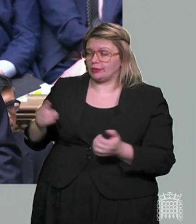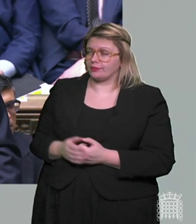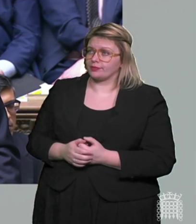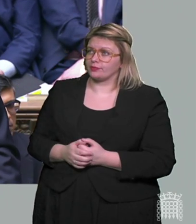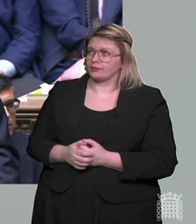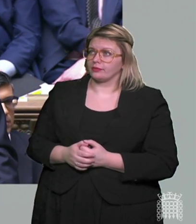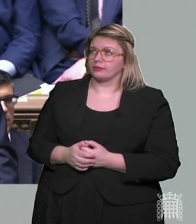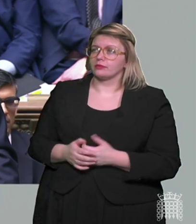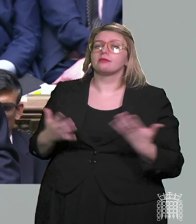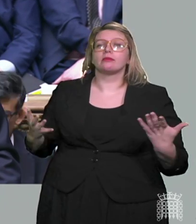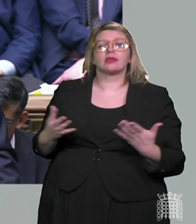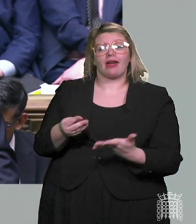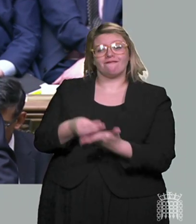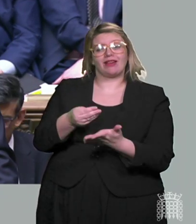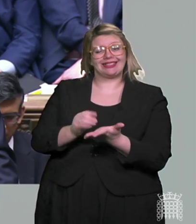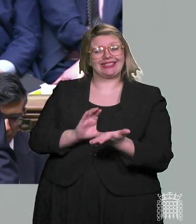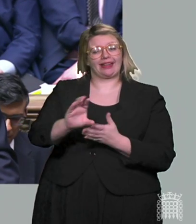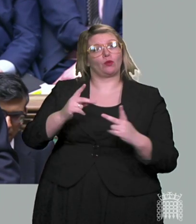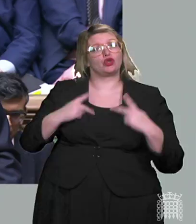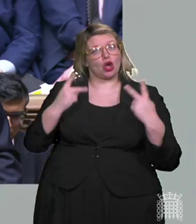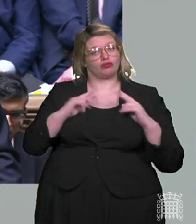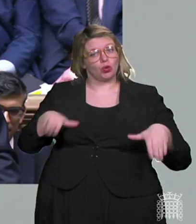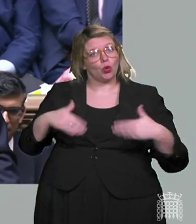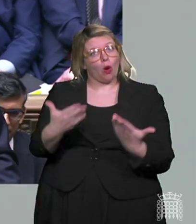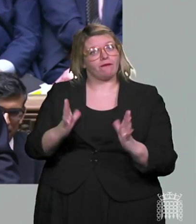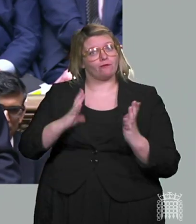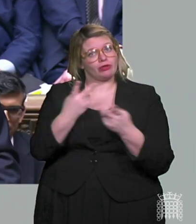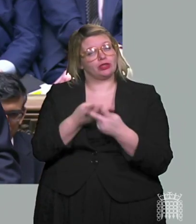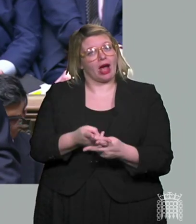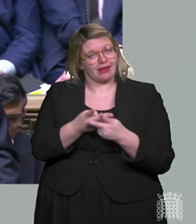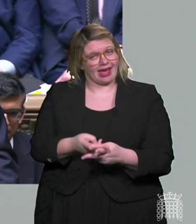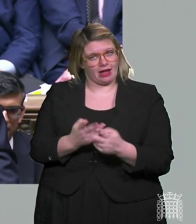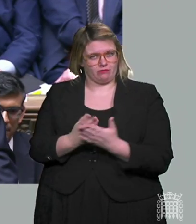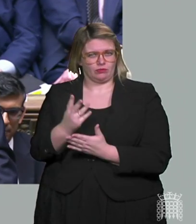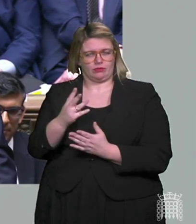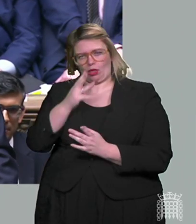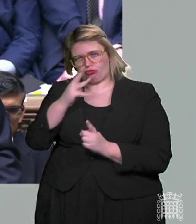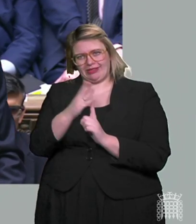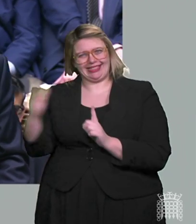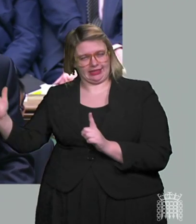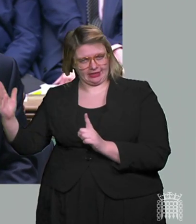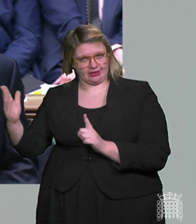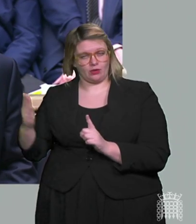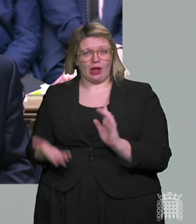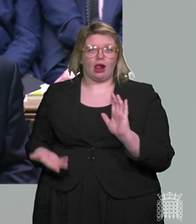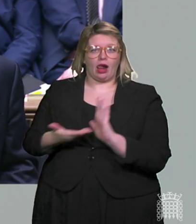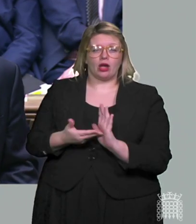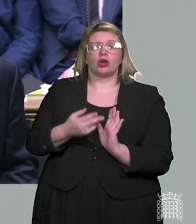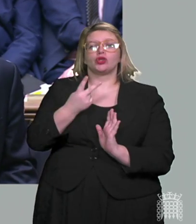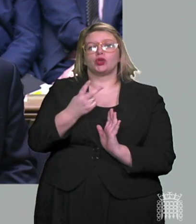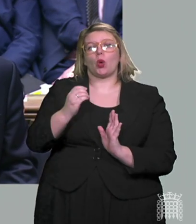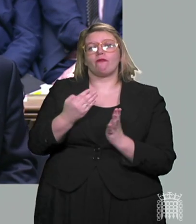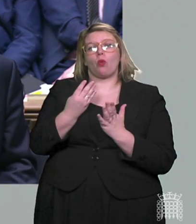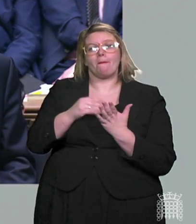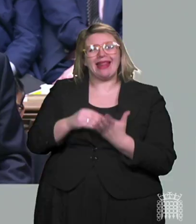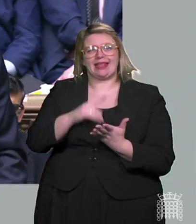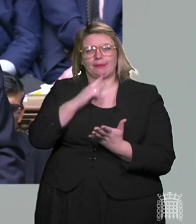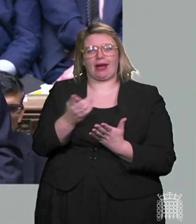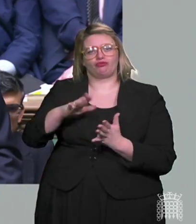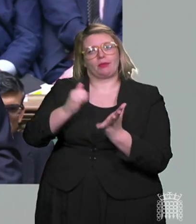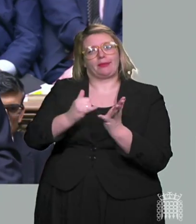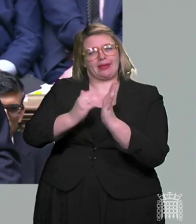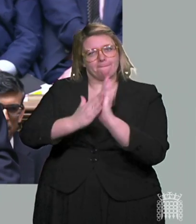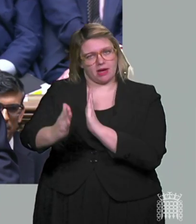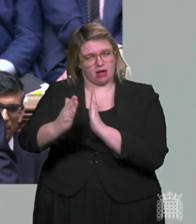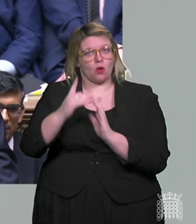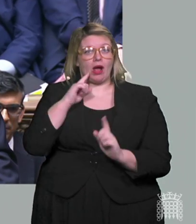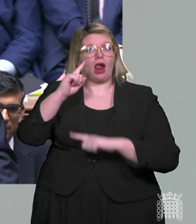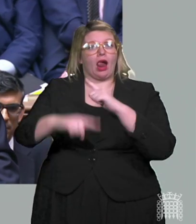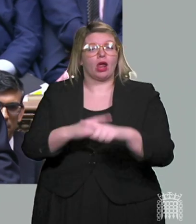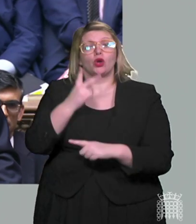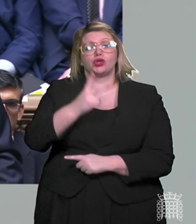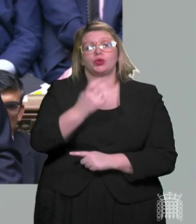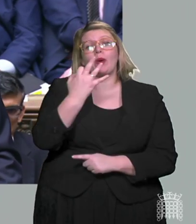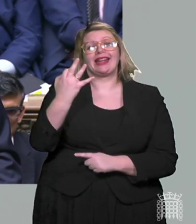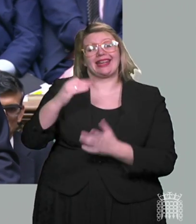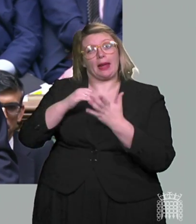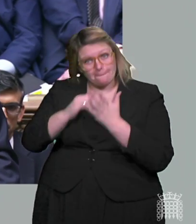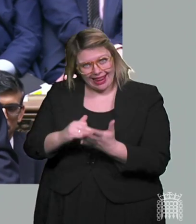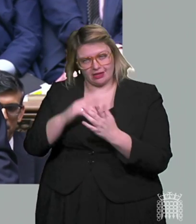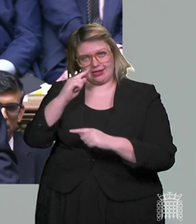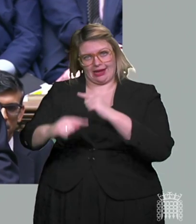So we will increase the funding paid to nurseries providing free childcare under the hours offer by £204 million from this September, rising to £288 million next year.